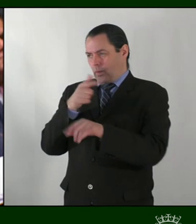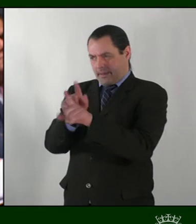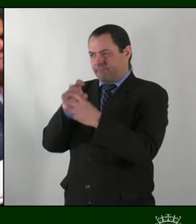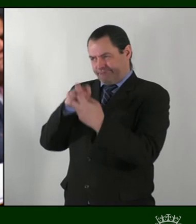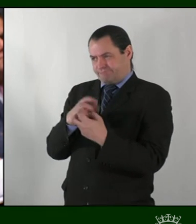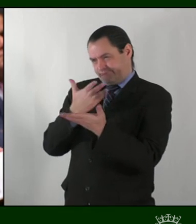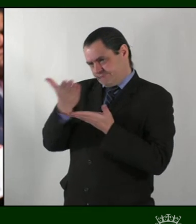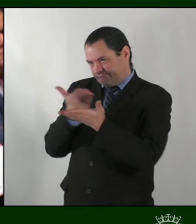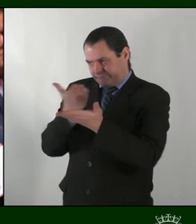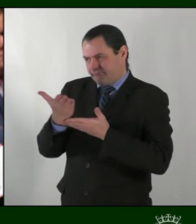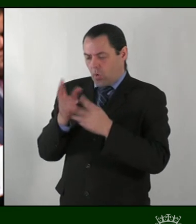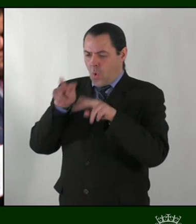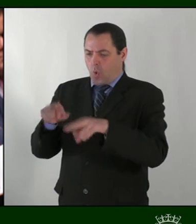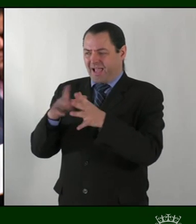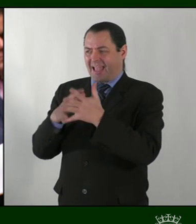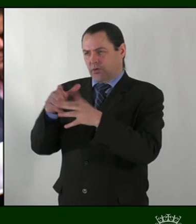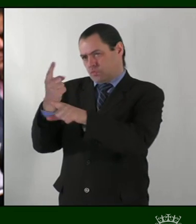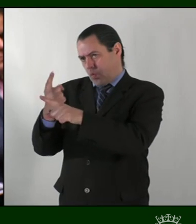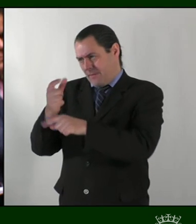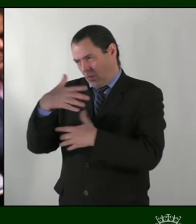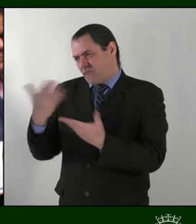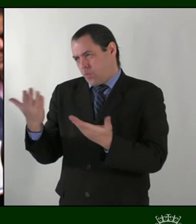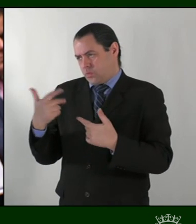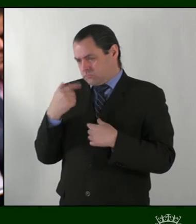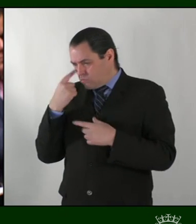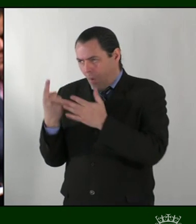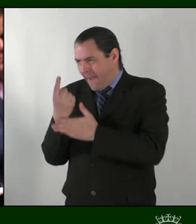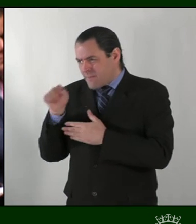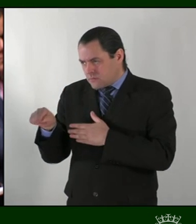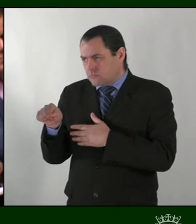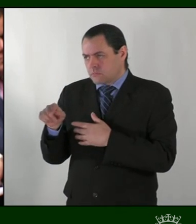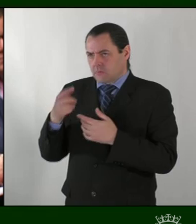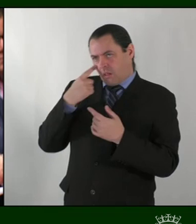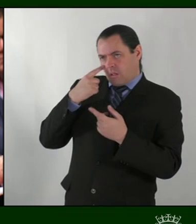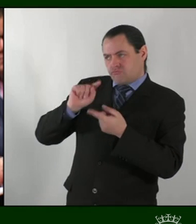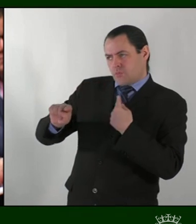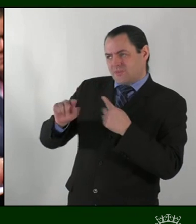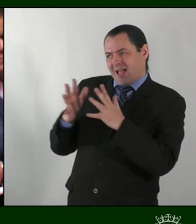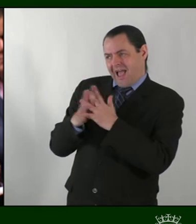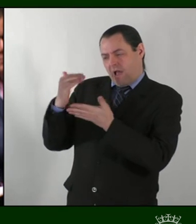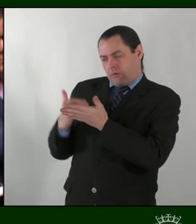We will certainly look at the case he mentions to see what exactly our response should be.